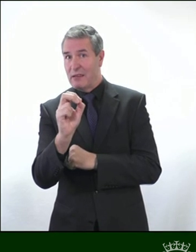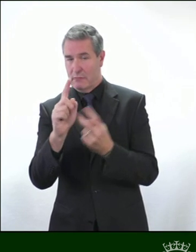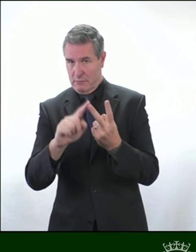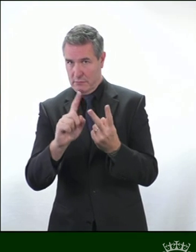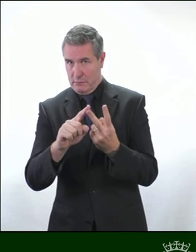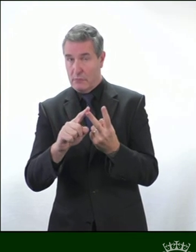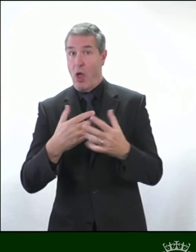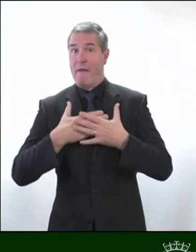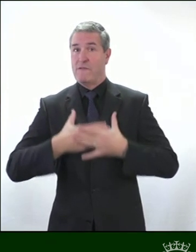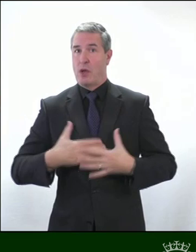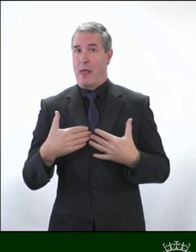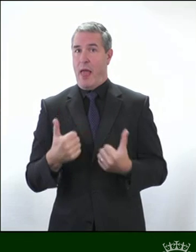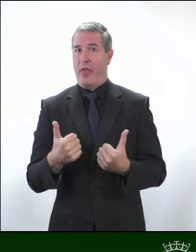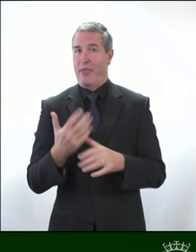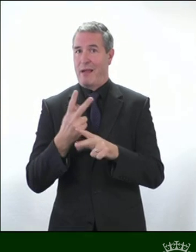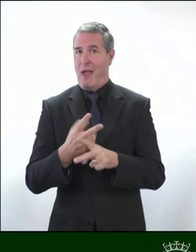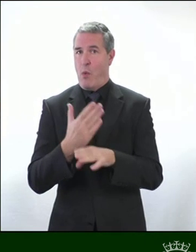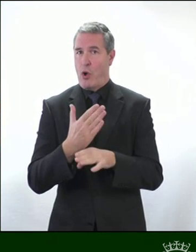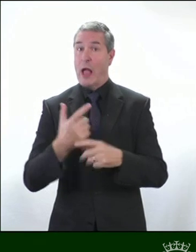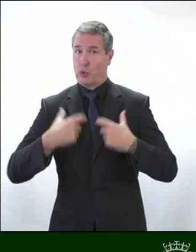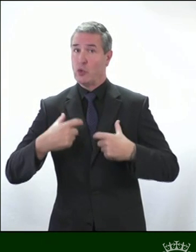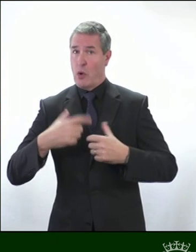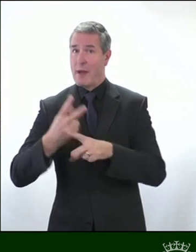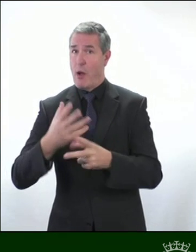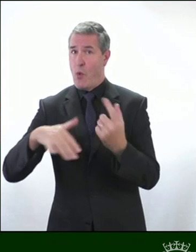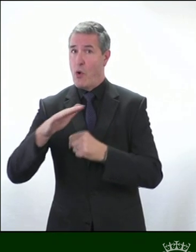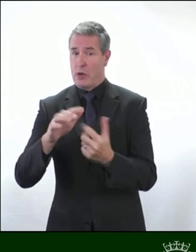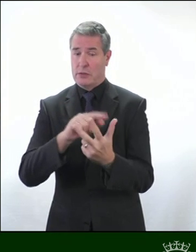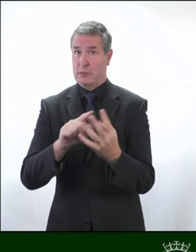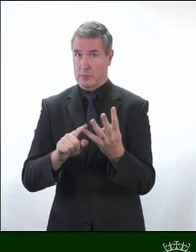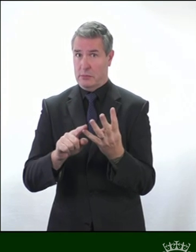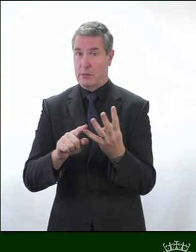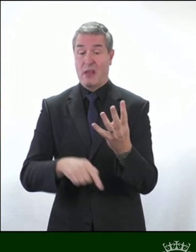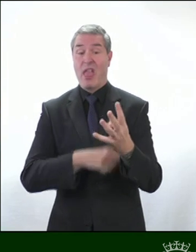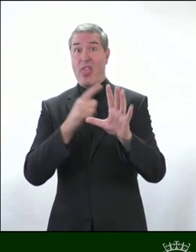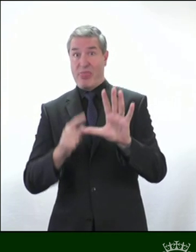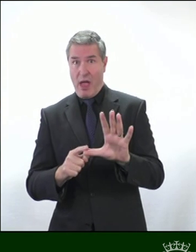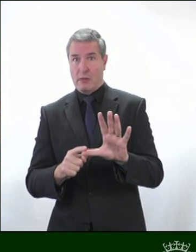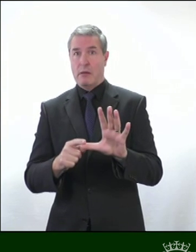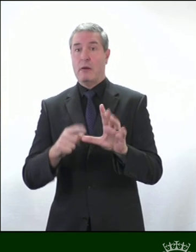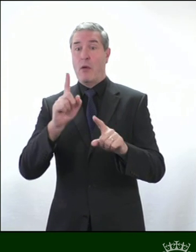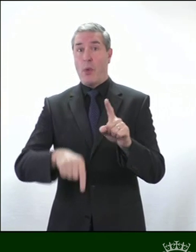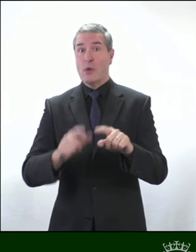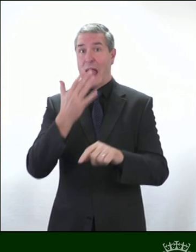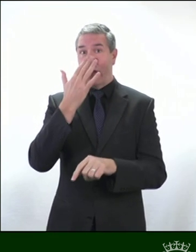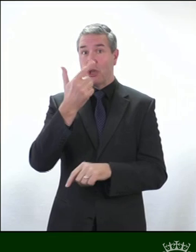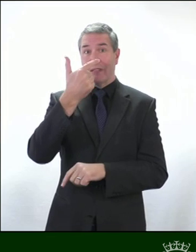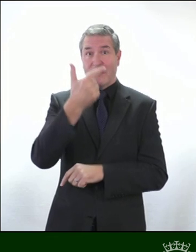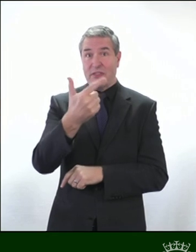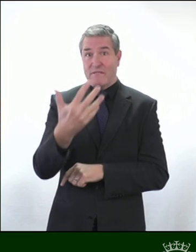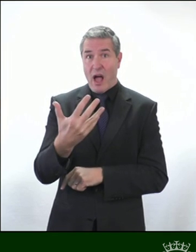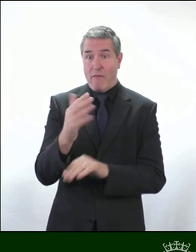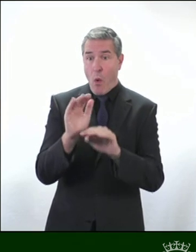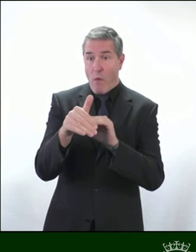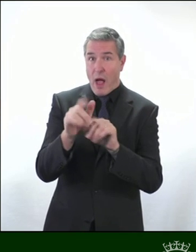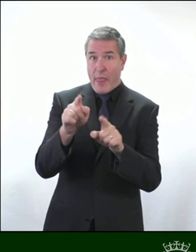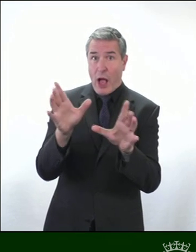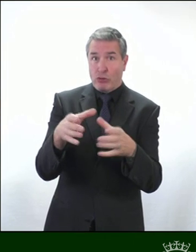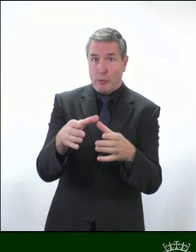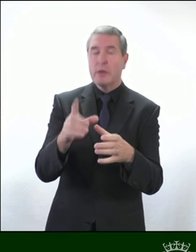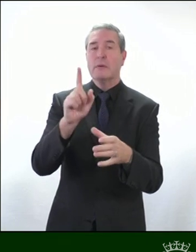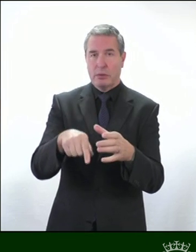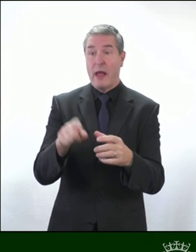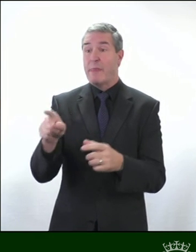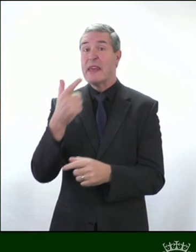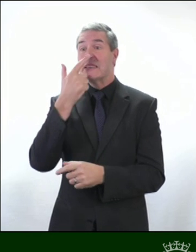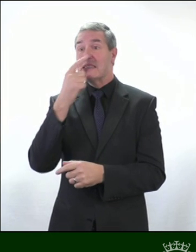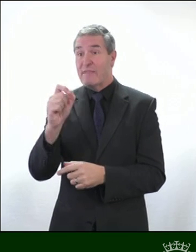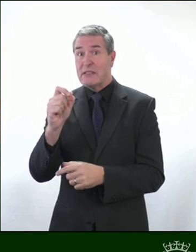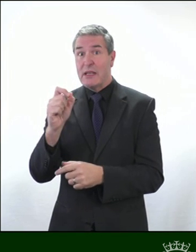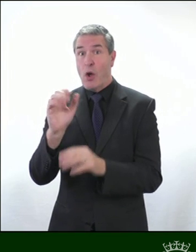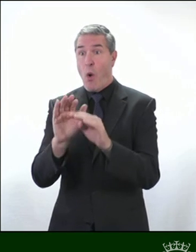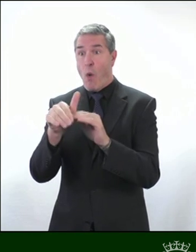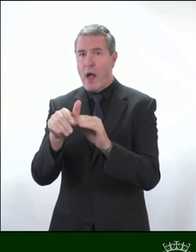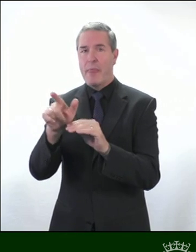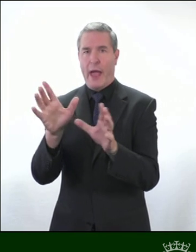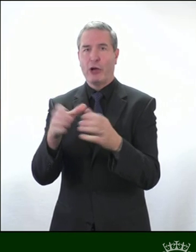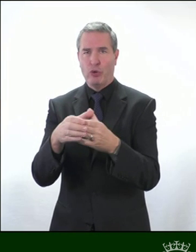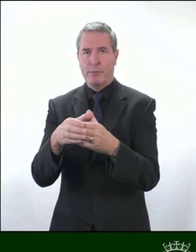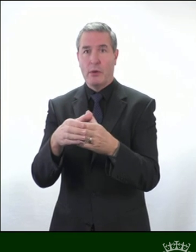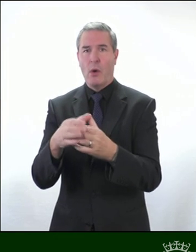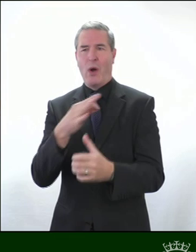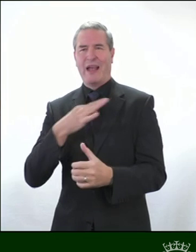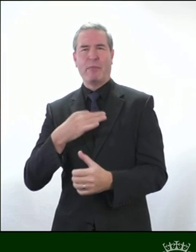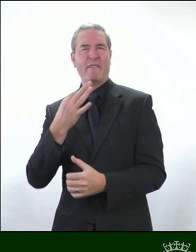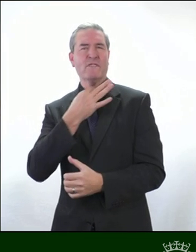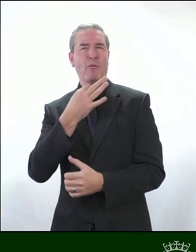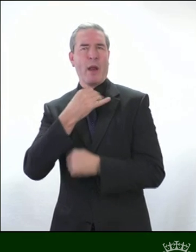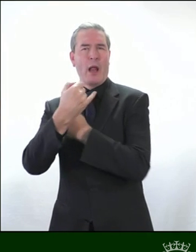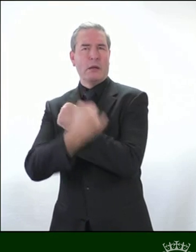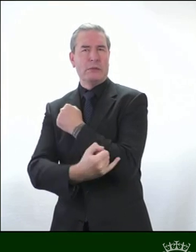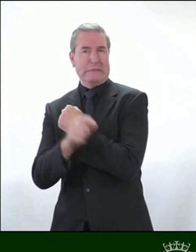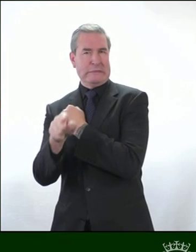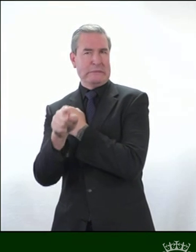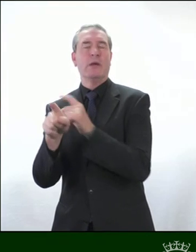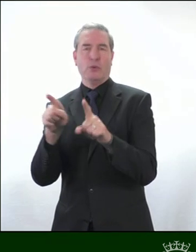front-line health care and social care workers; all those of 75 years of age and over; all those of 70 years of age and over; and clinically extremely vulnerable individuals.